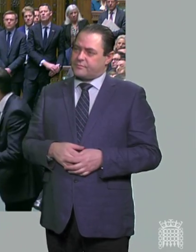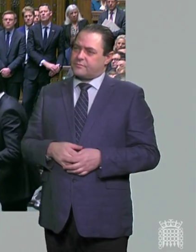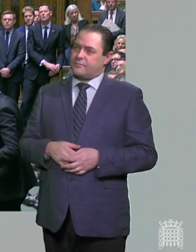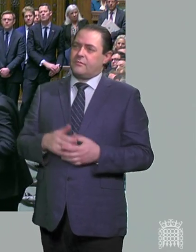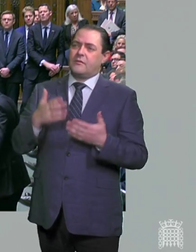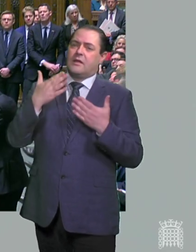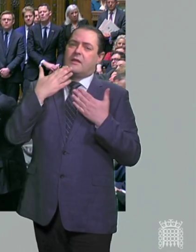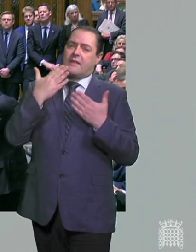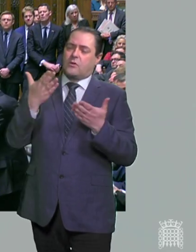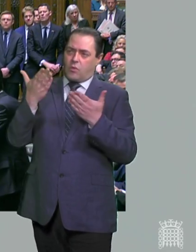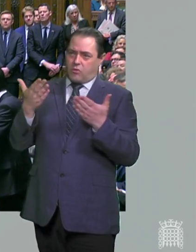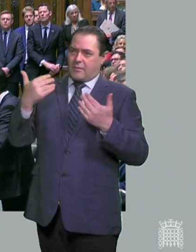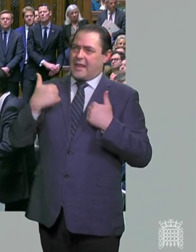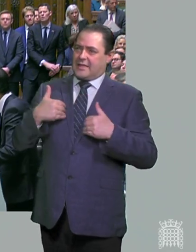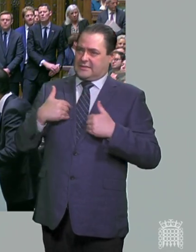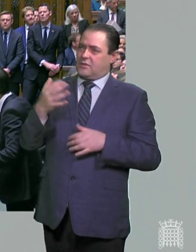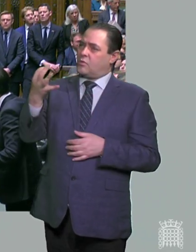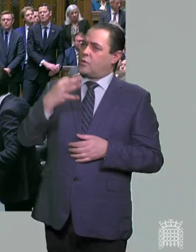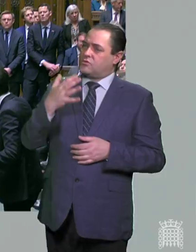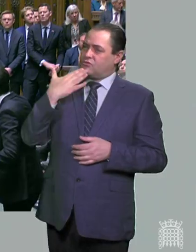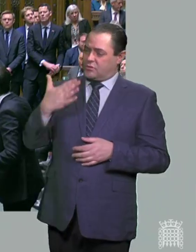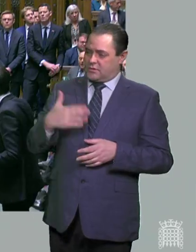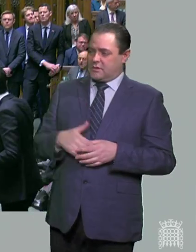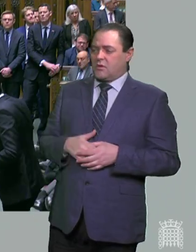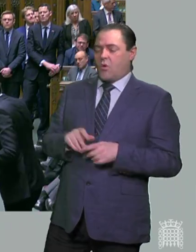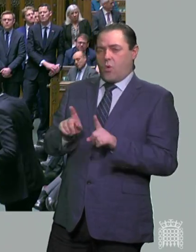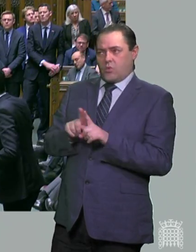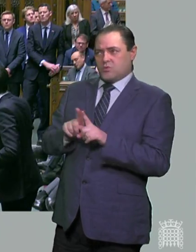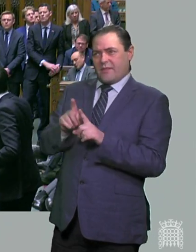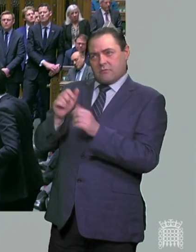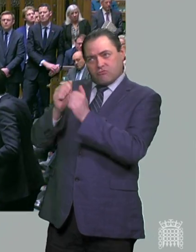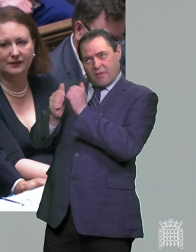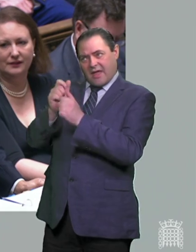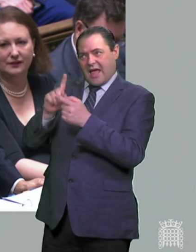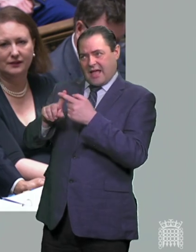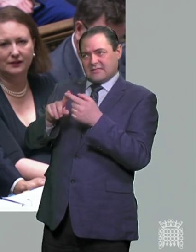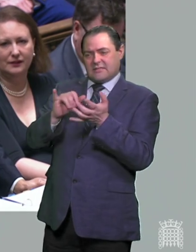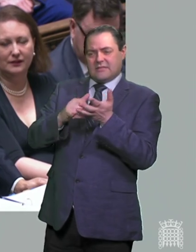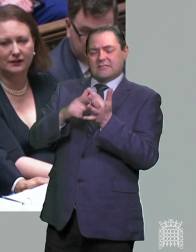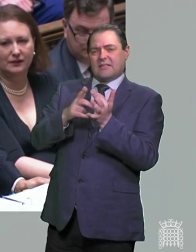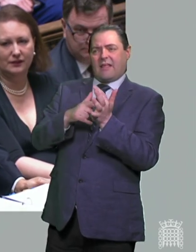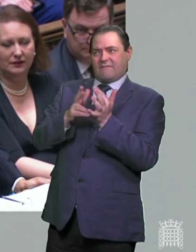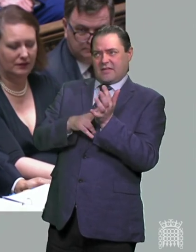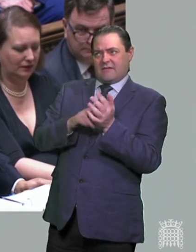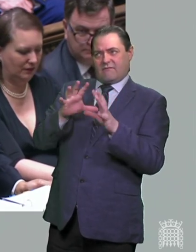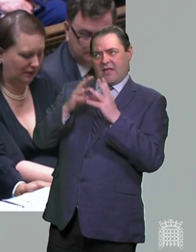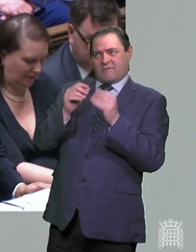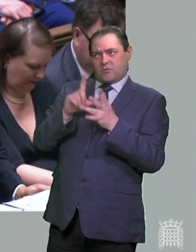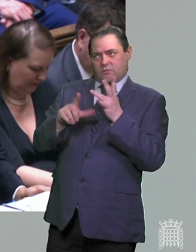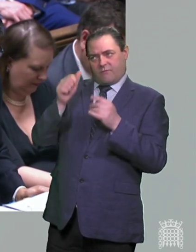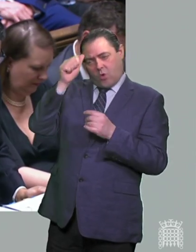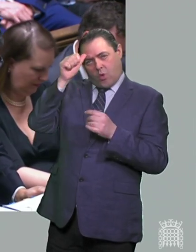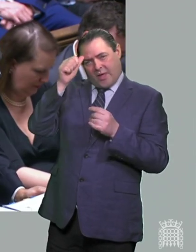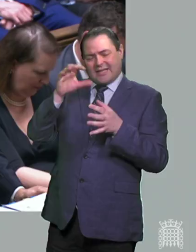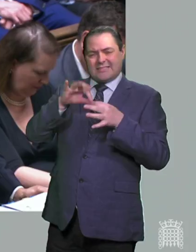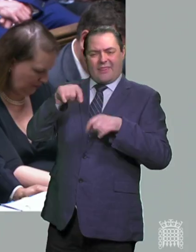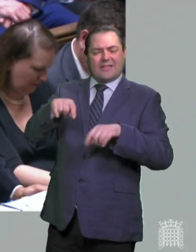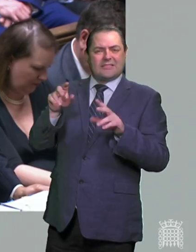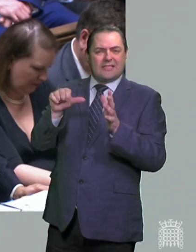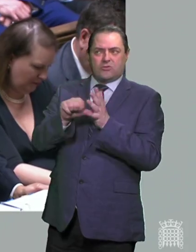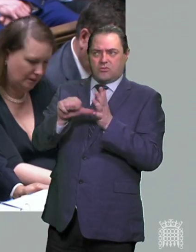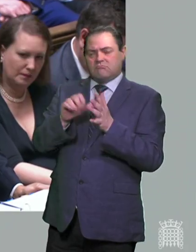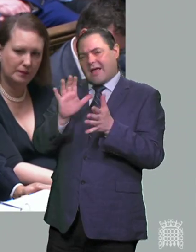I thank the honourable Lady for her question, and pay tribute to her brother and to Steven for everything they are doing to raise awareness of this issue.